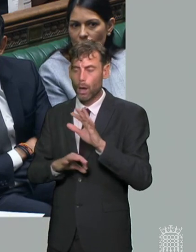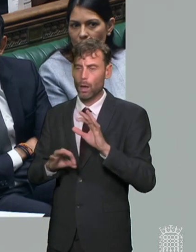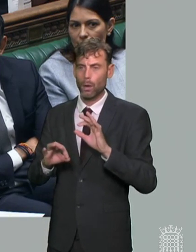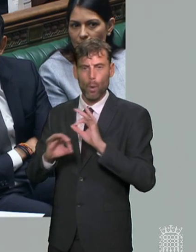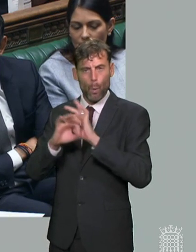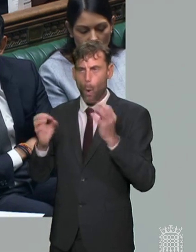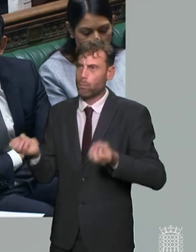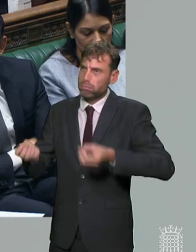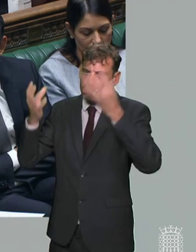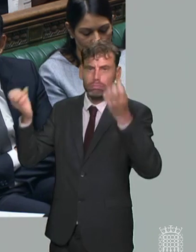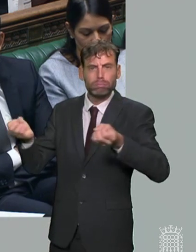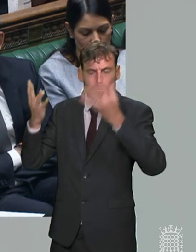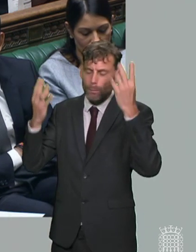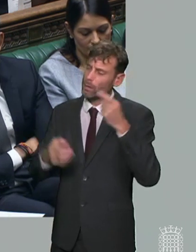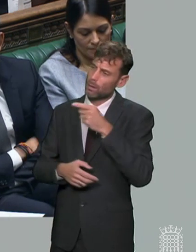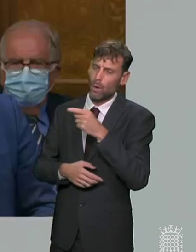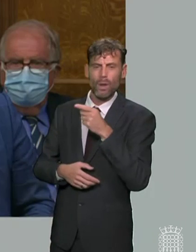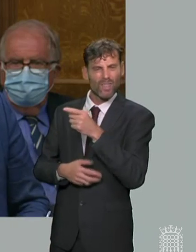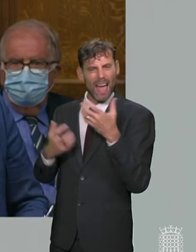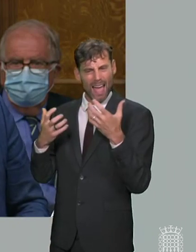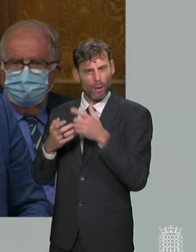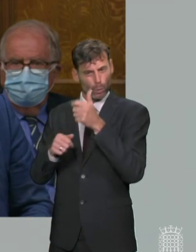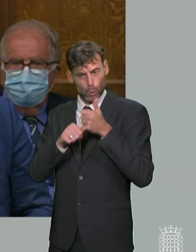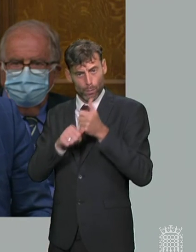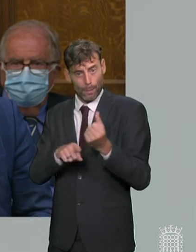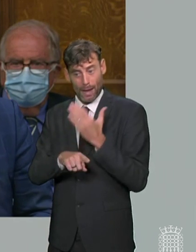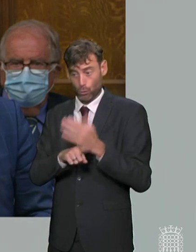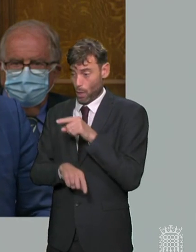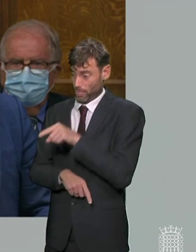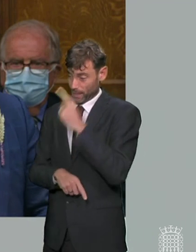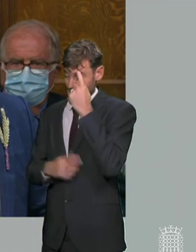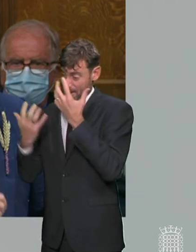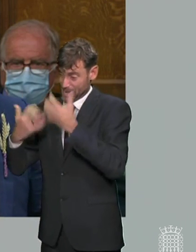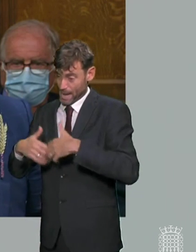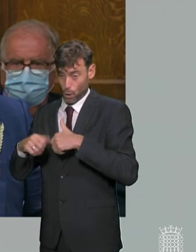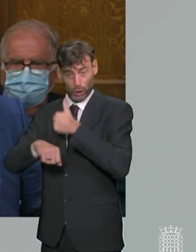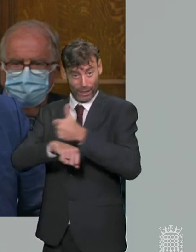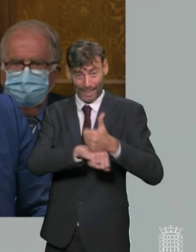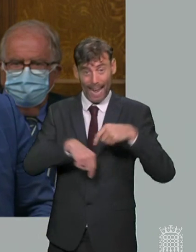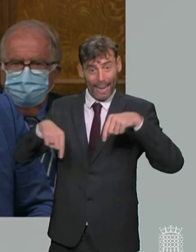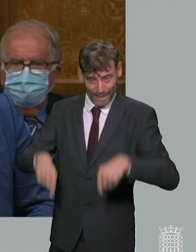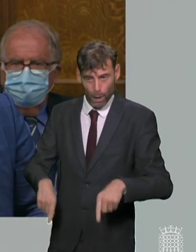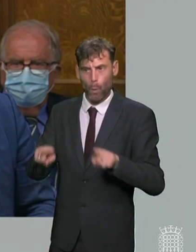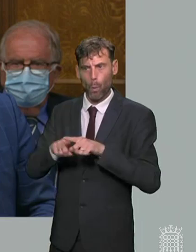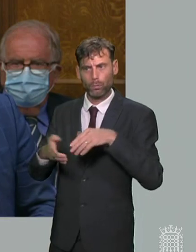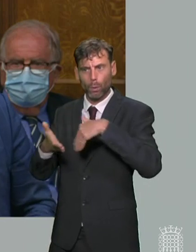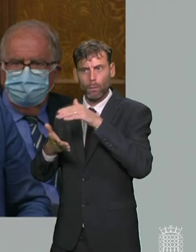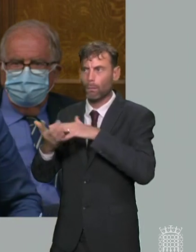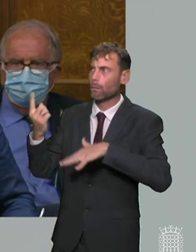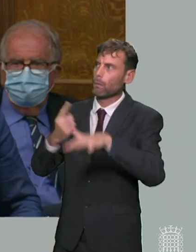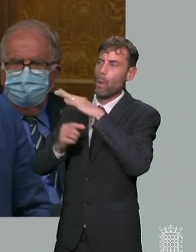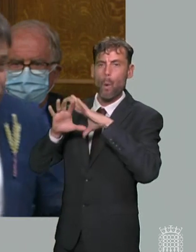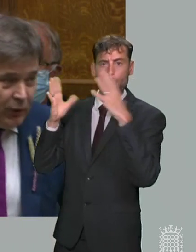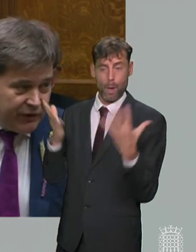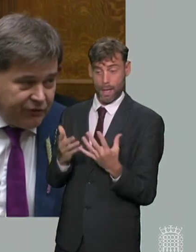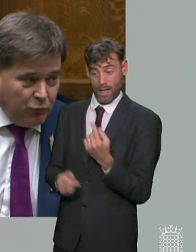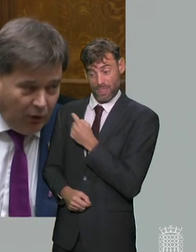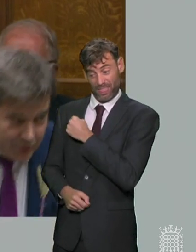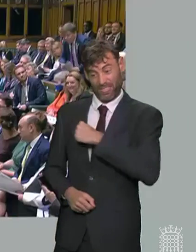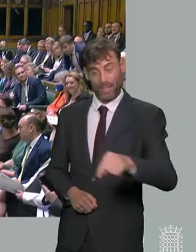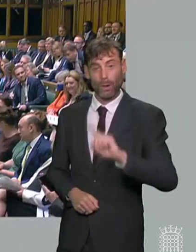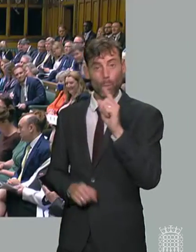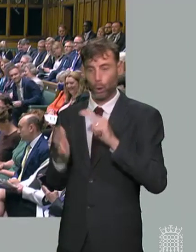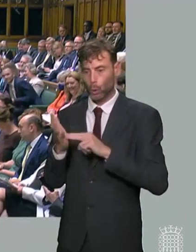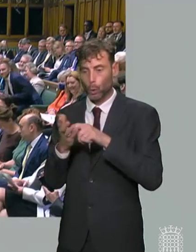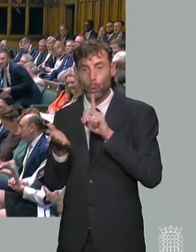What steps are the Government taking to facilitate the roll-out of this technology to the UK and the world, especially this week, which is nuclear week—perhaps in more ways than one?